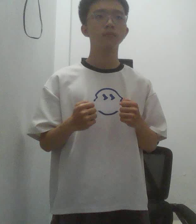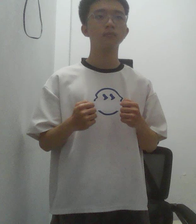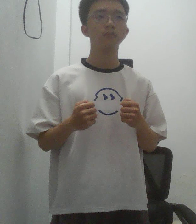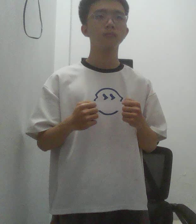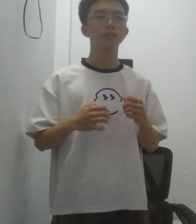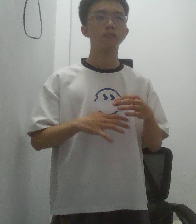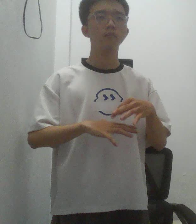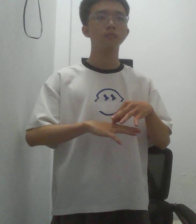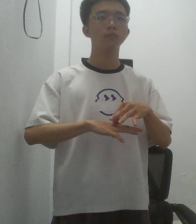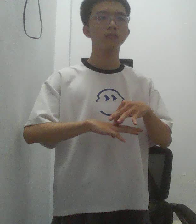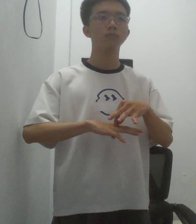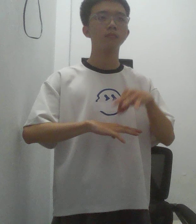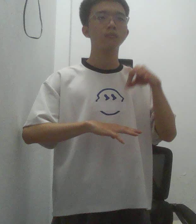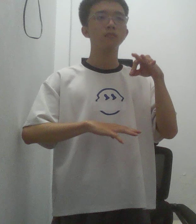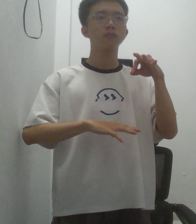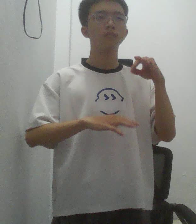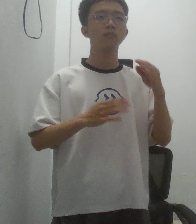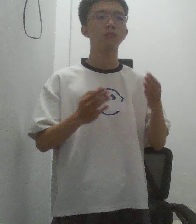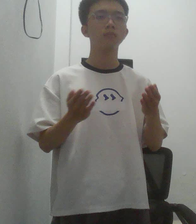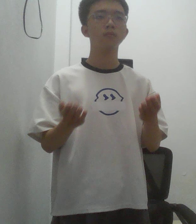tuan nay